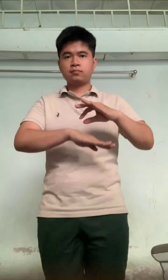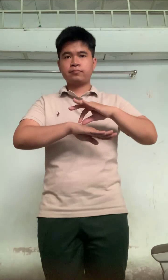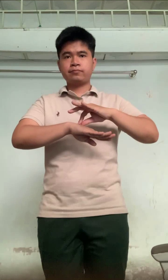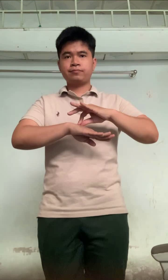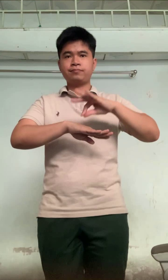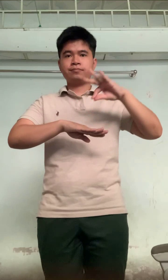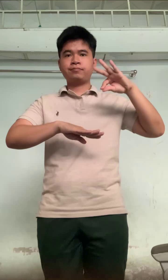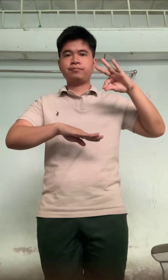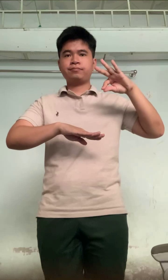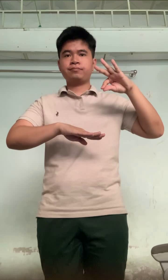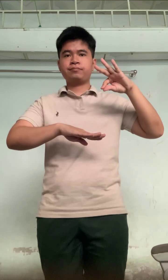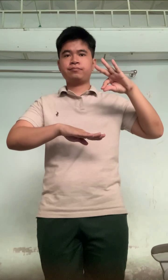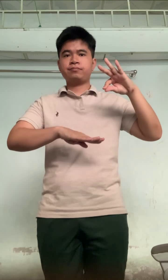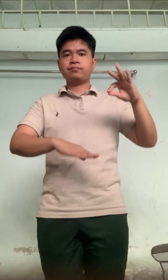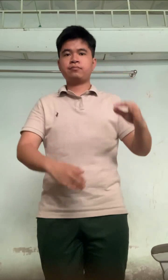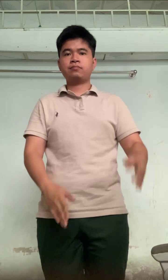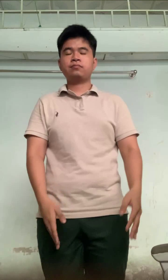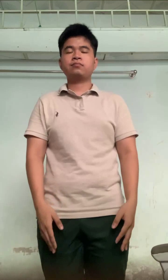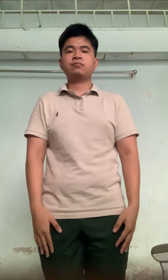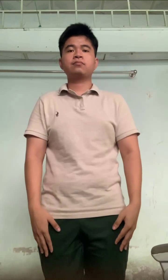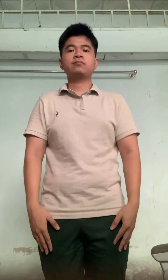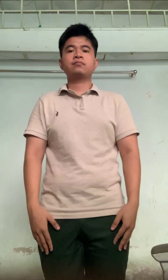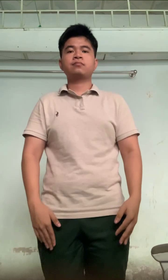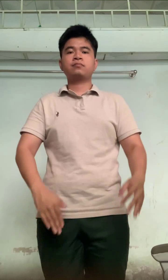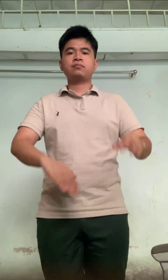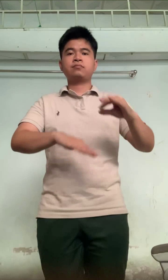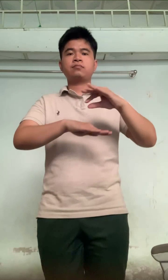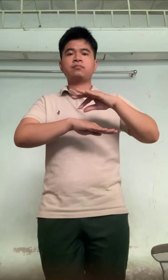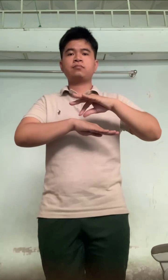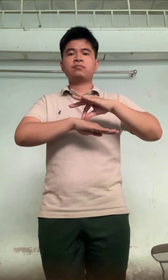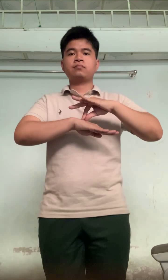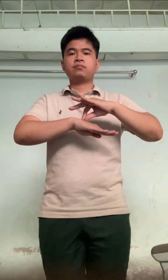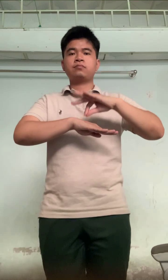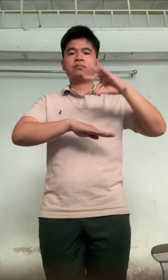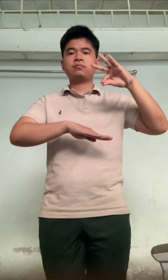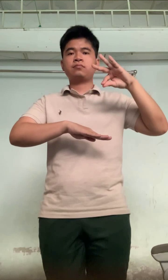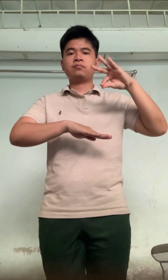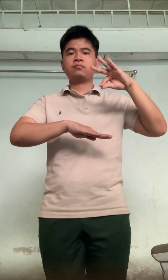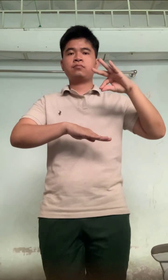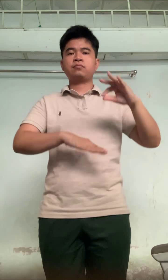tuan